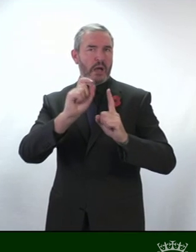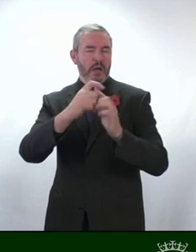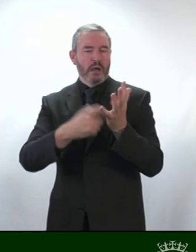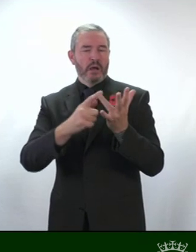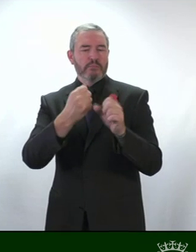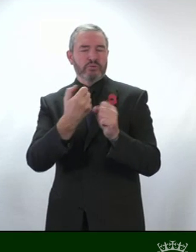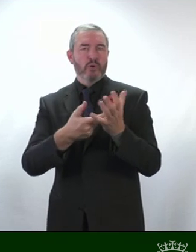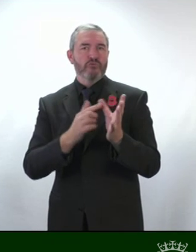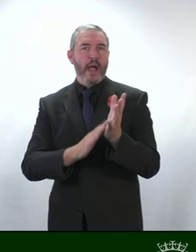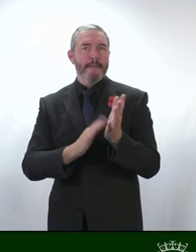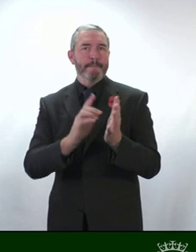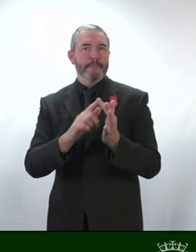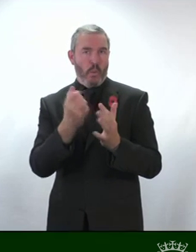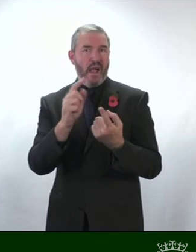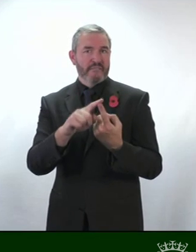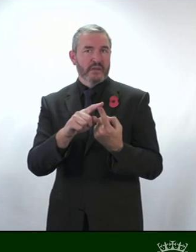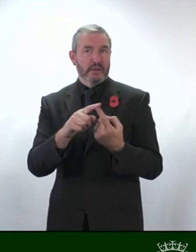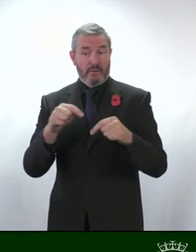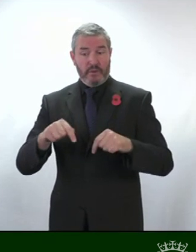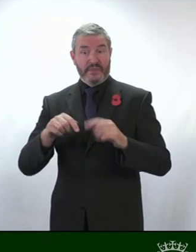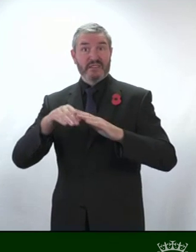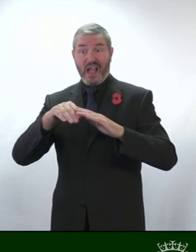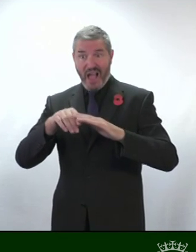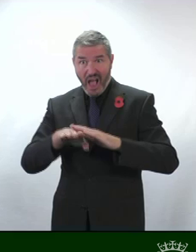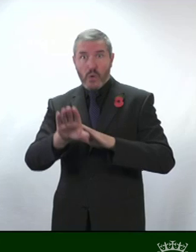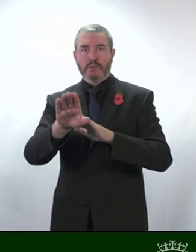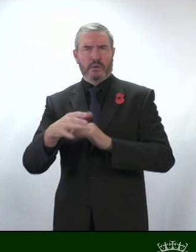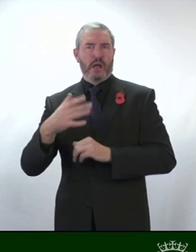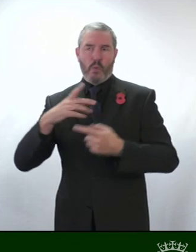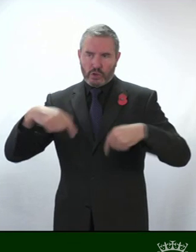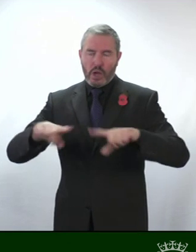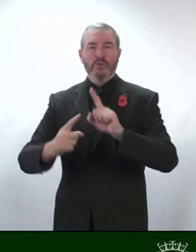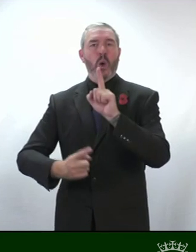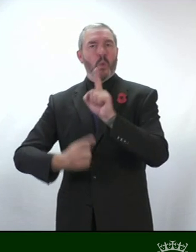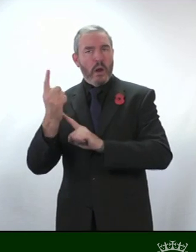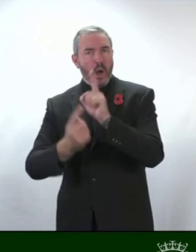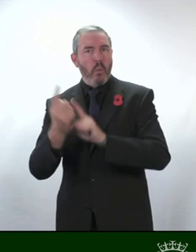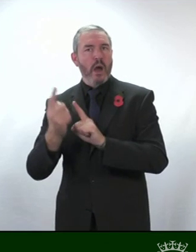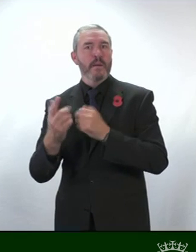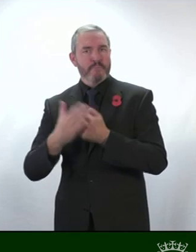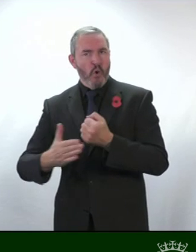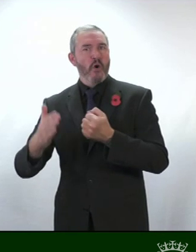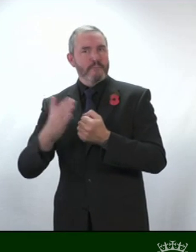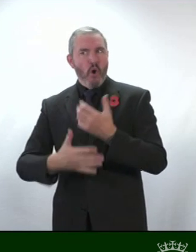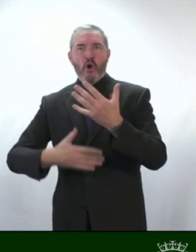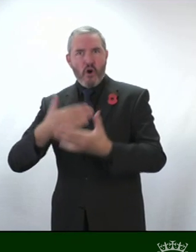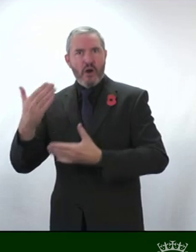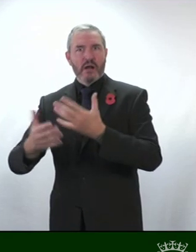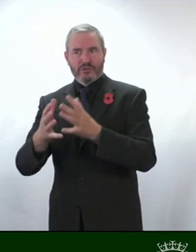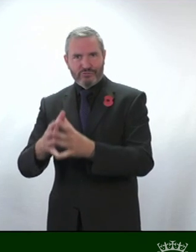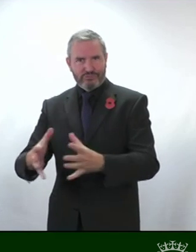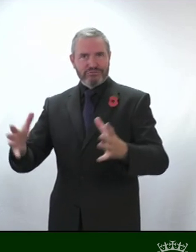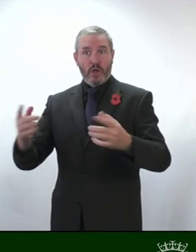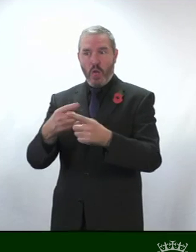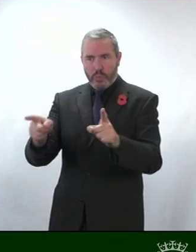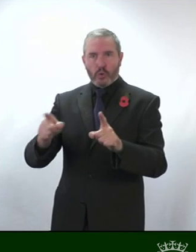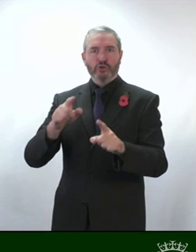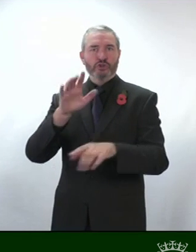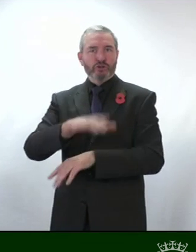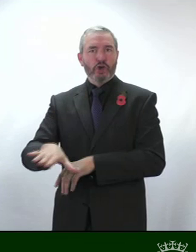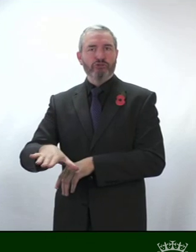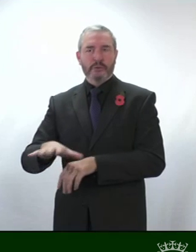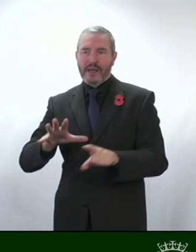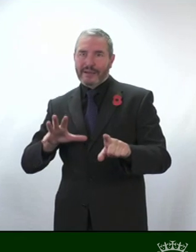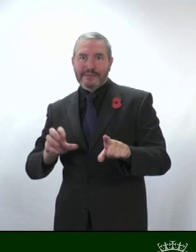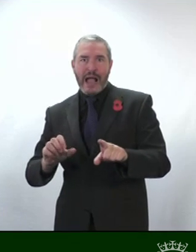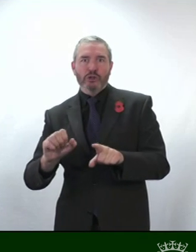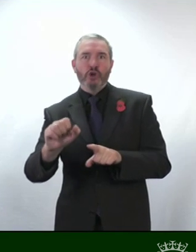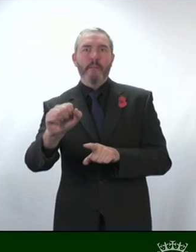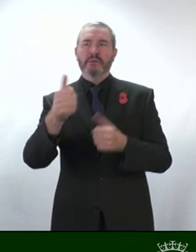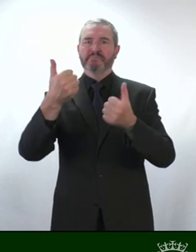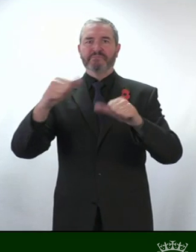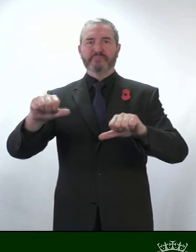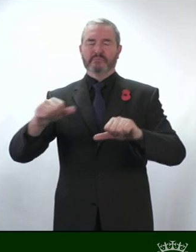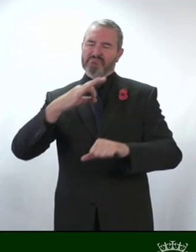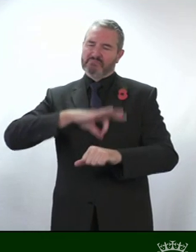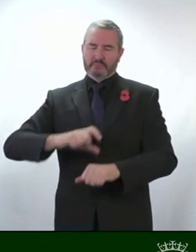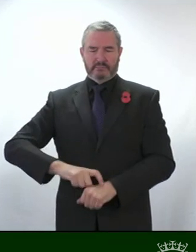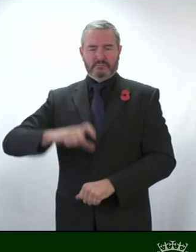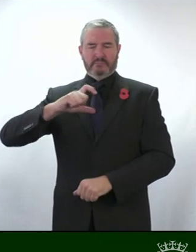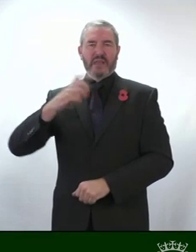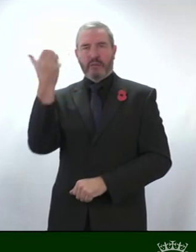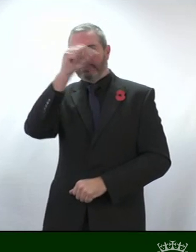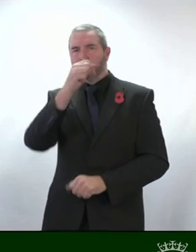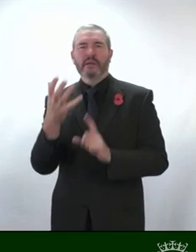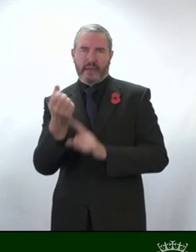As we come out of this pandemic, I want to see us keeping up with one-on-one tutoring because I believe it can make a huge difference to children’s confidence and academic attainment.